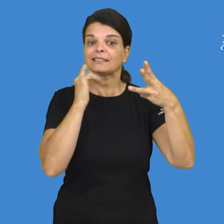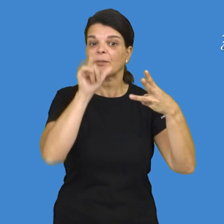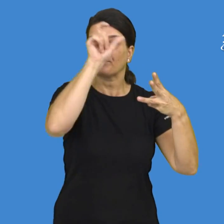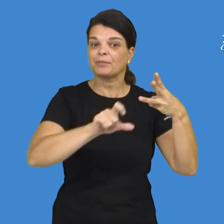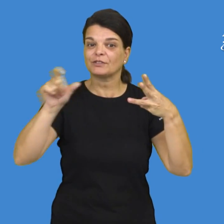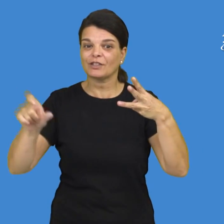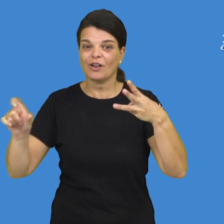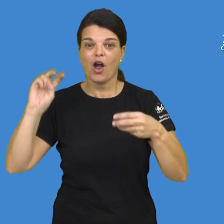persona